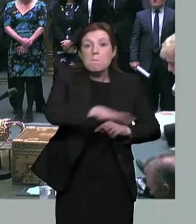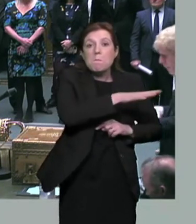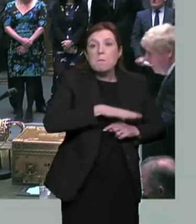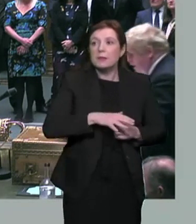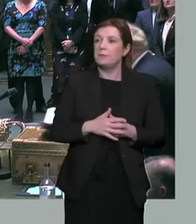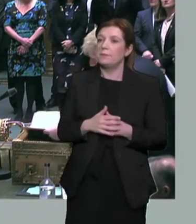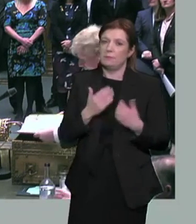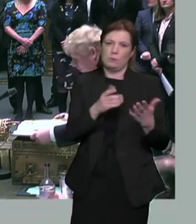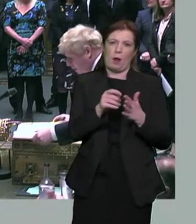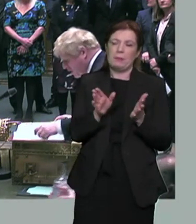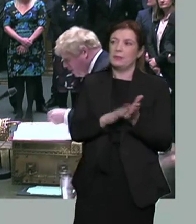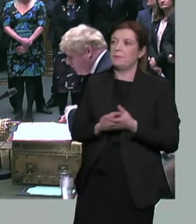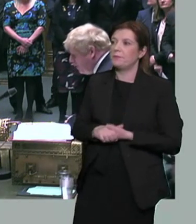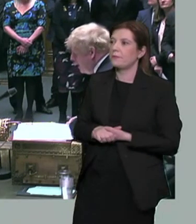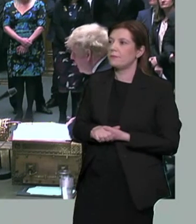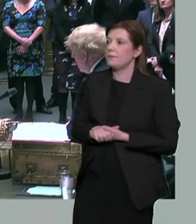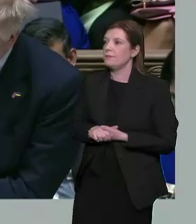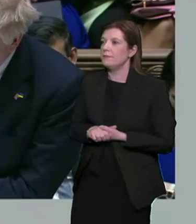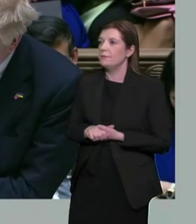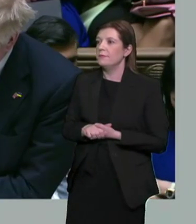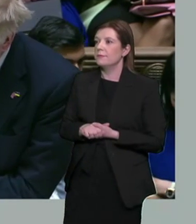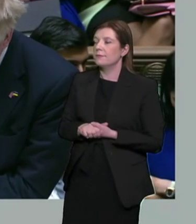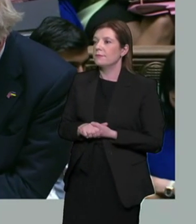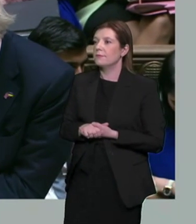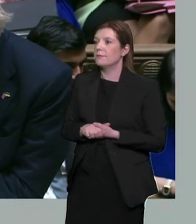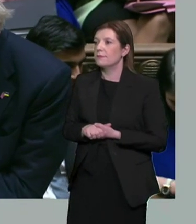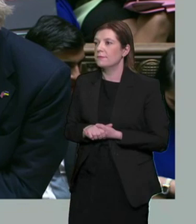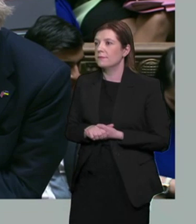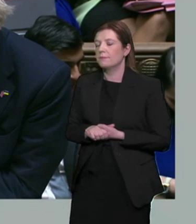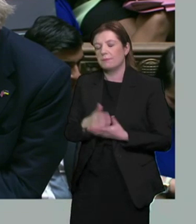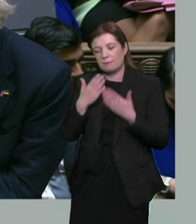I thank the right honourable Gentleman very much.